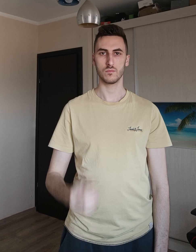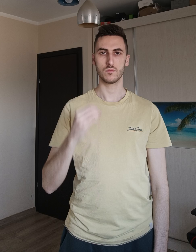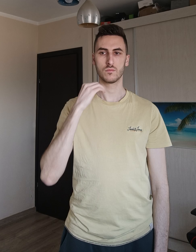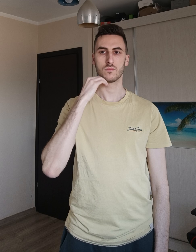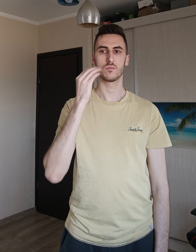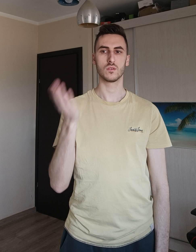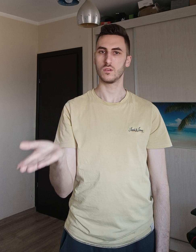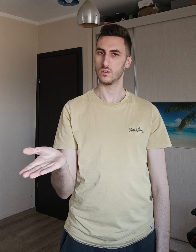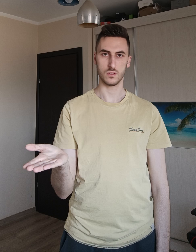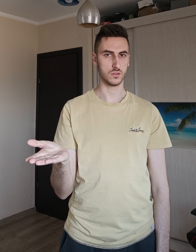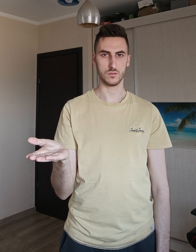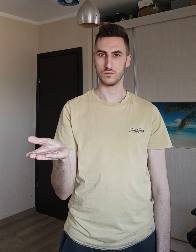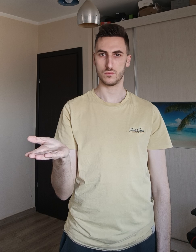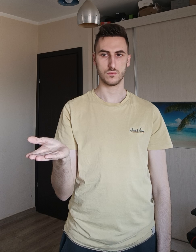לא טוב